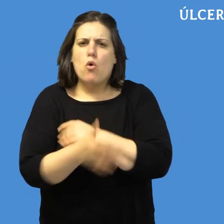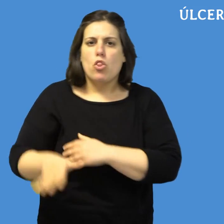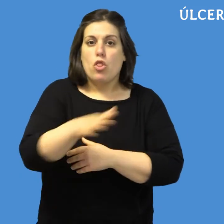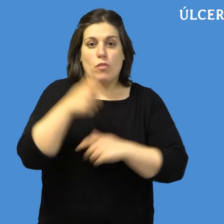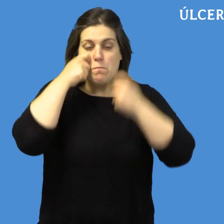dónde